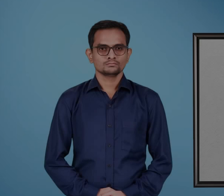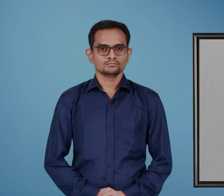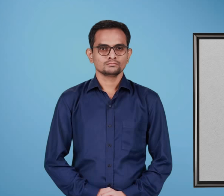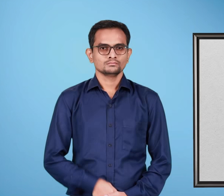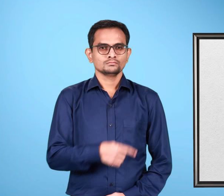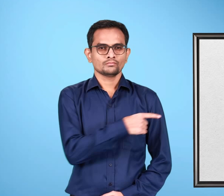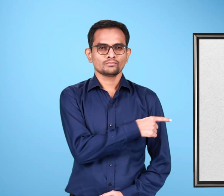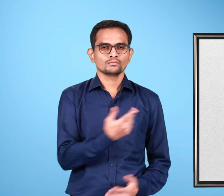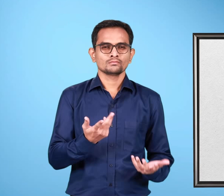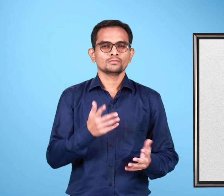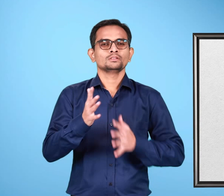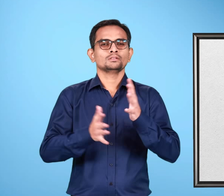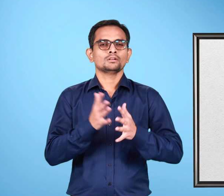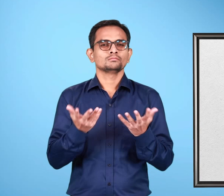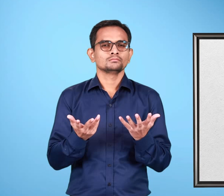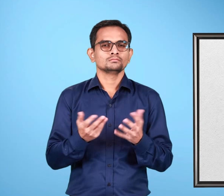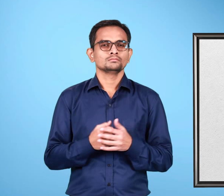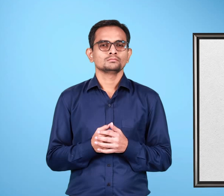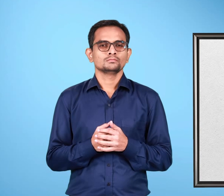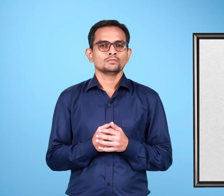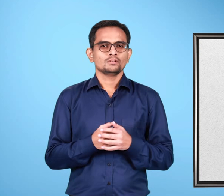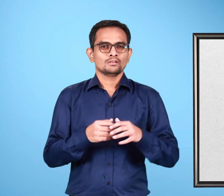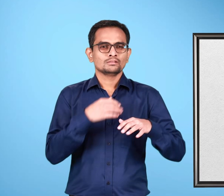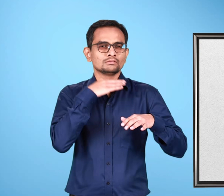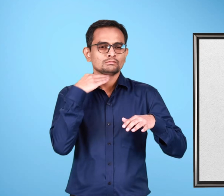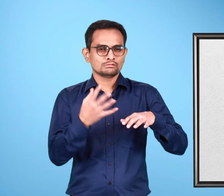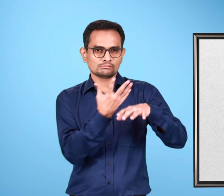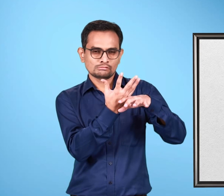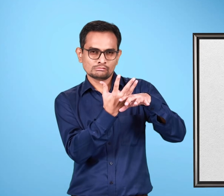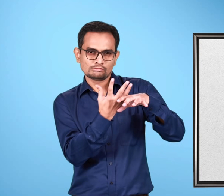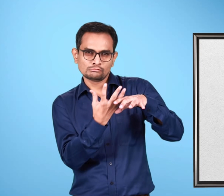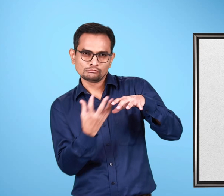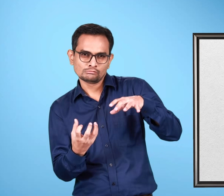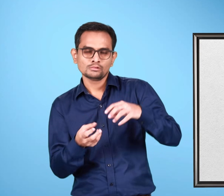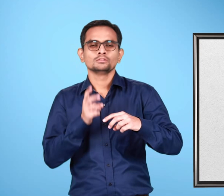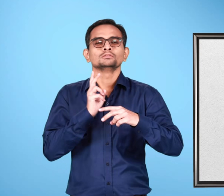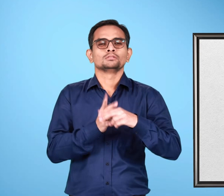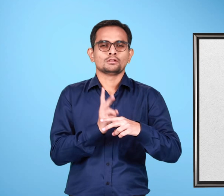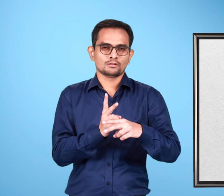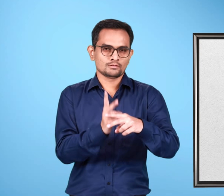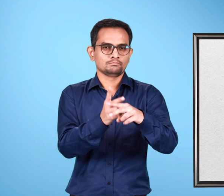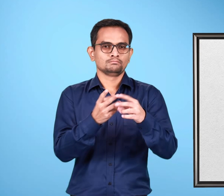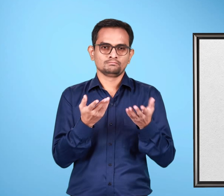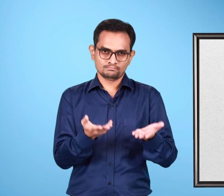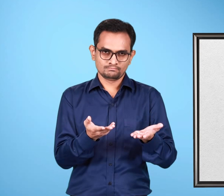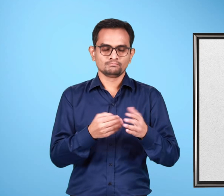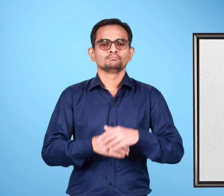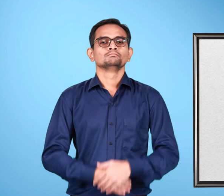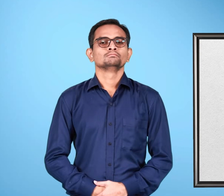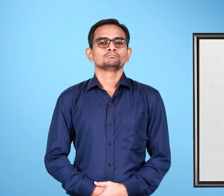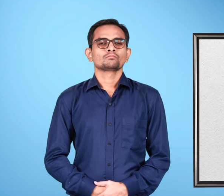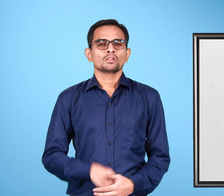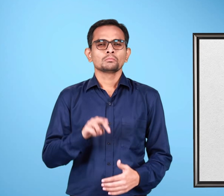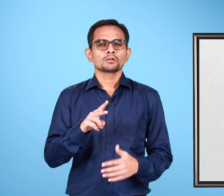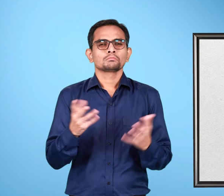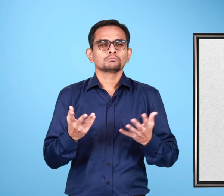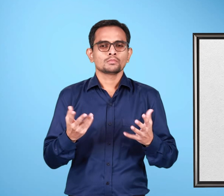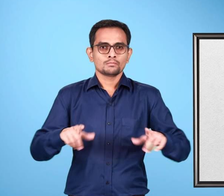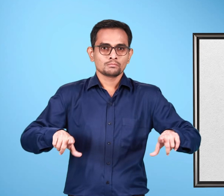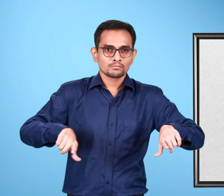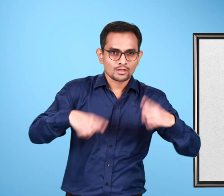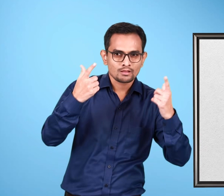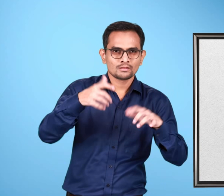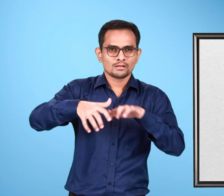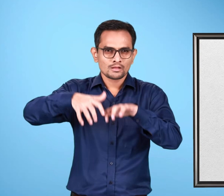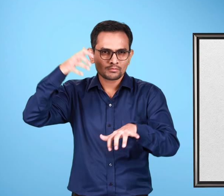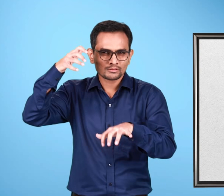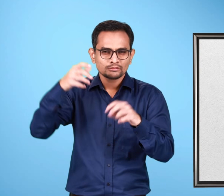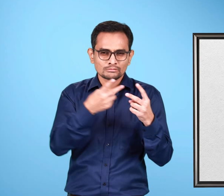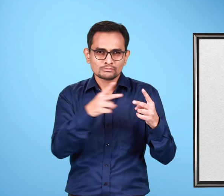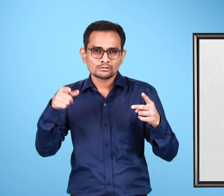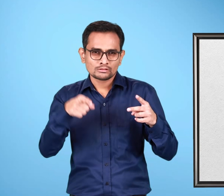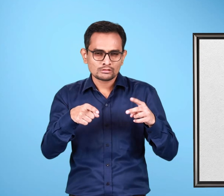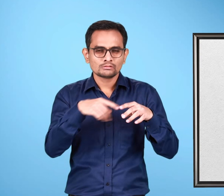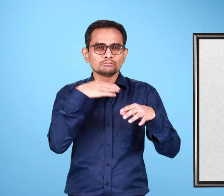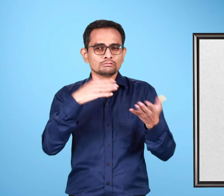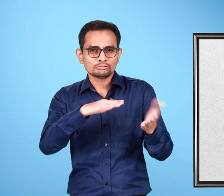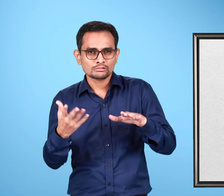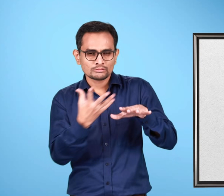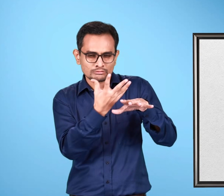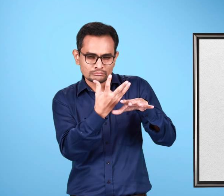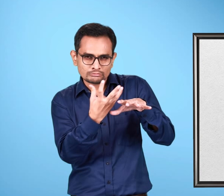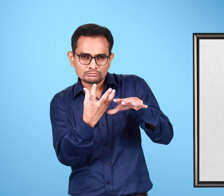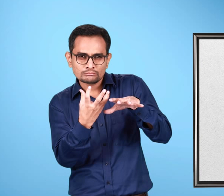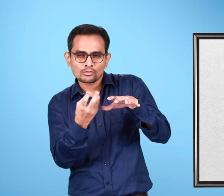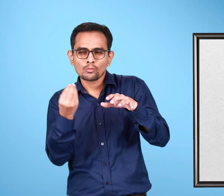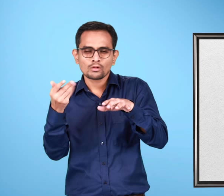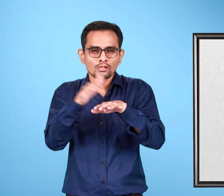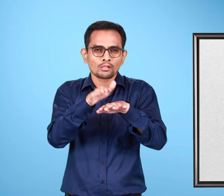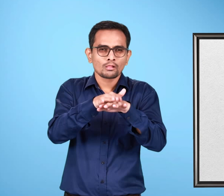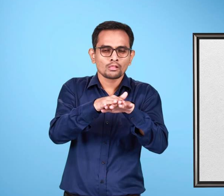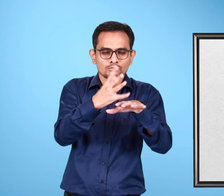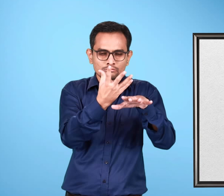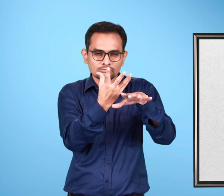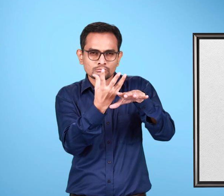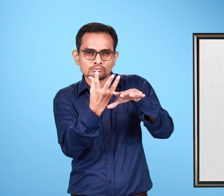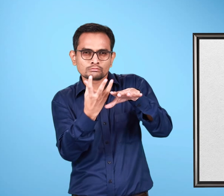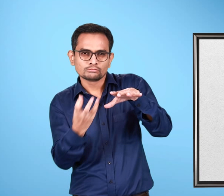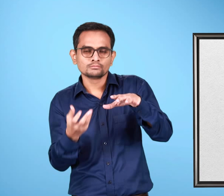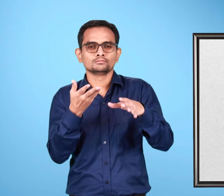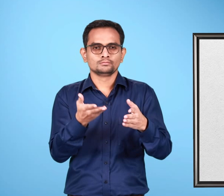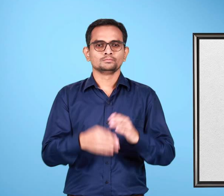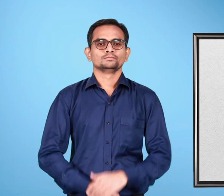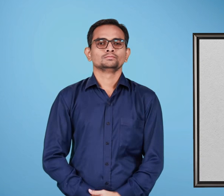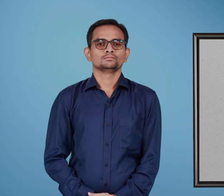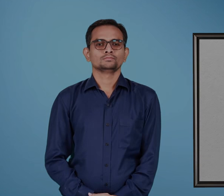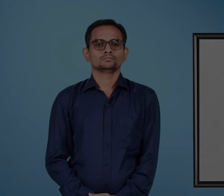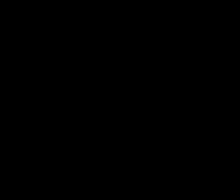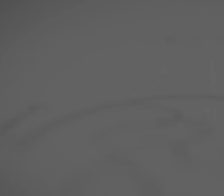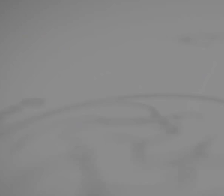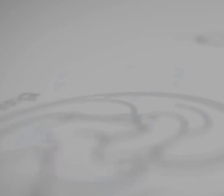Fossil The sign for fossil is as shown. The remains of the dead plants and animals trapped in the layers of rocks are called fossils.